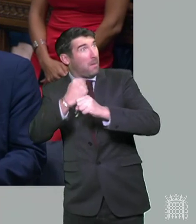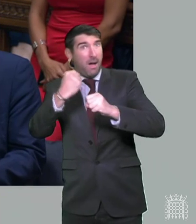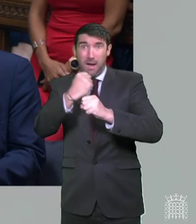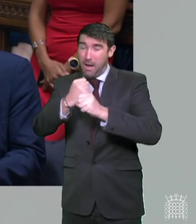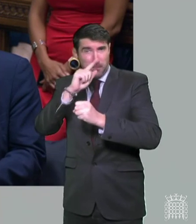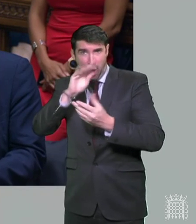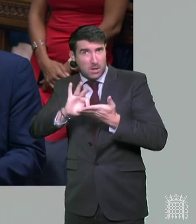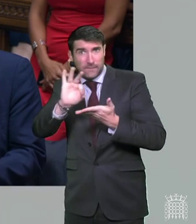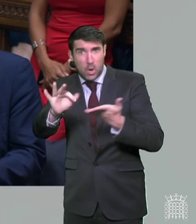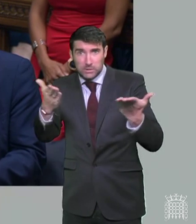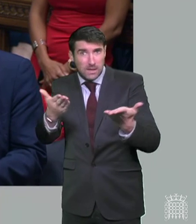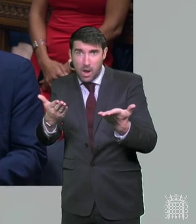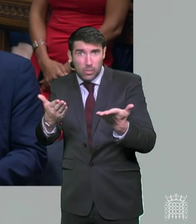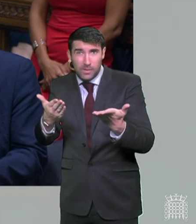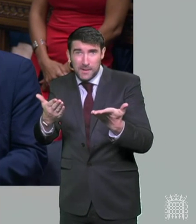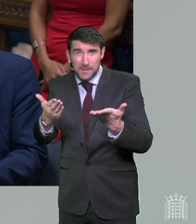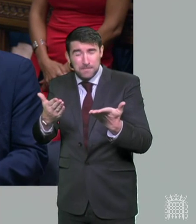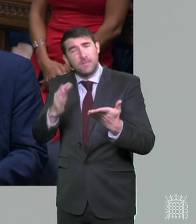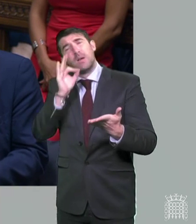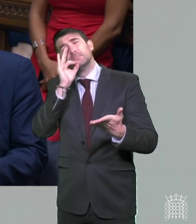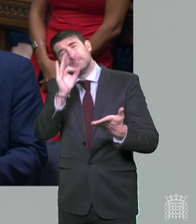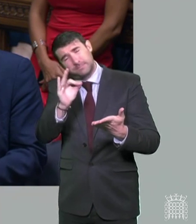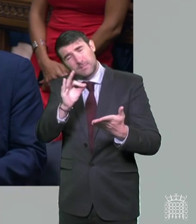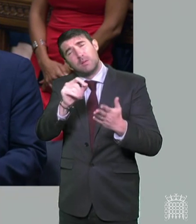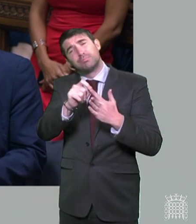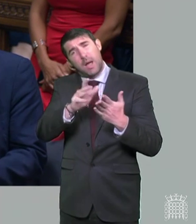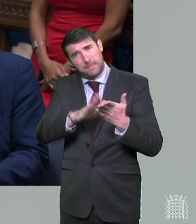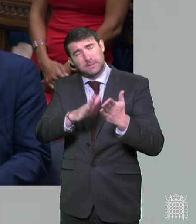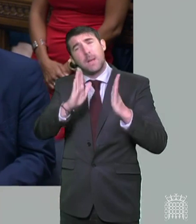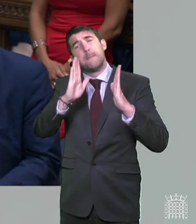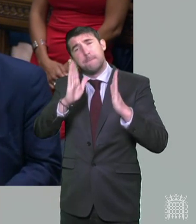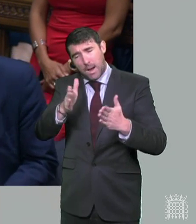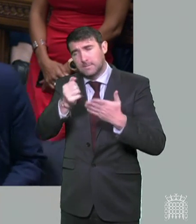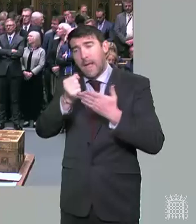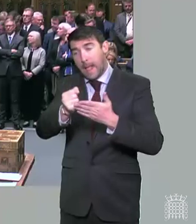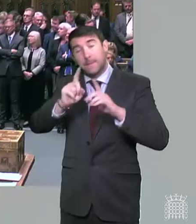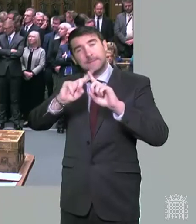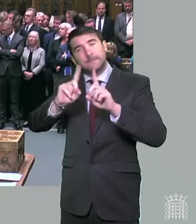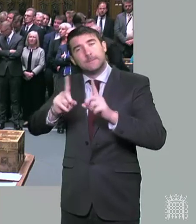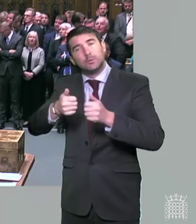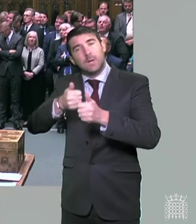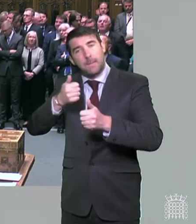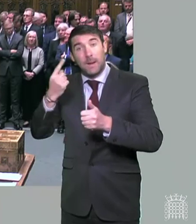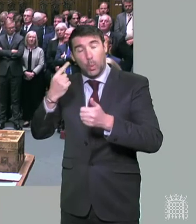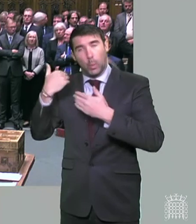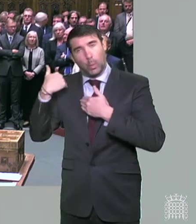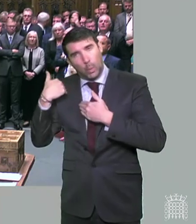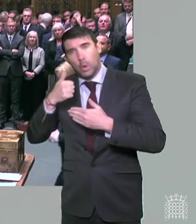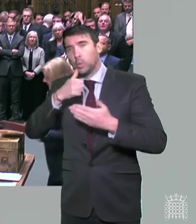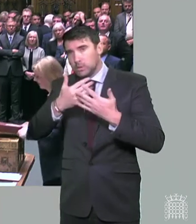What will the PM do to protect our strategically important and energy-intensive industries?